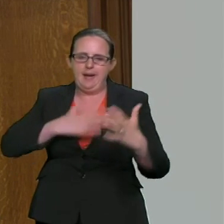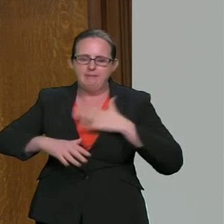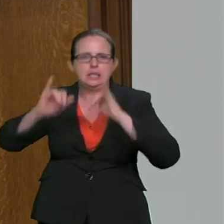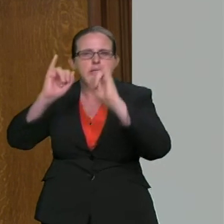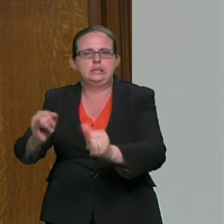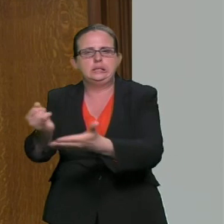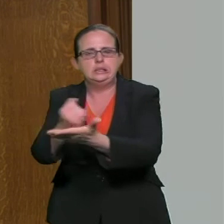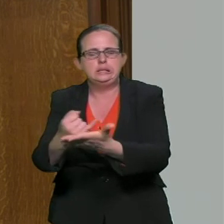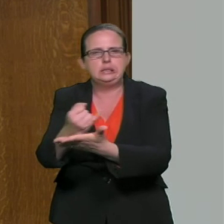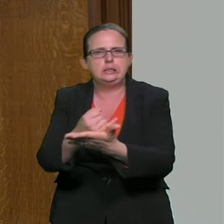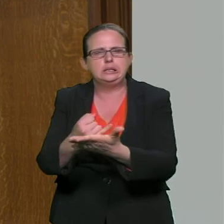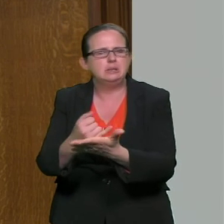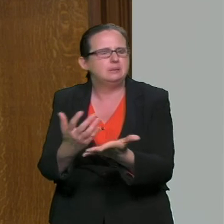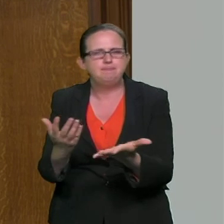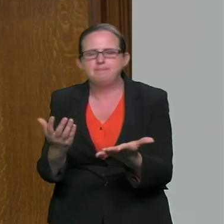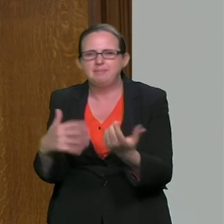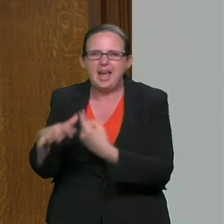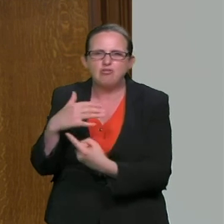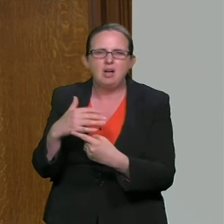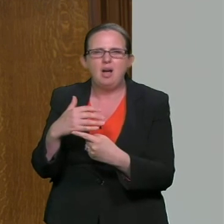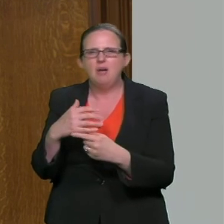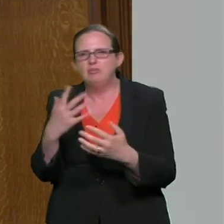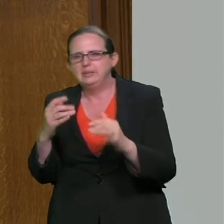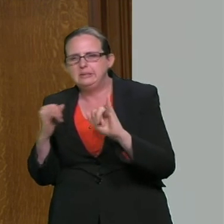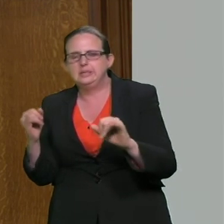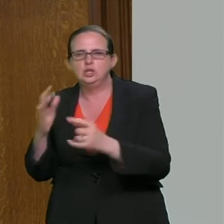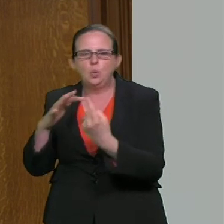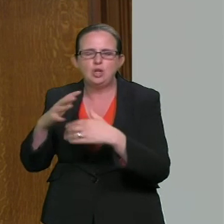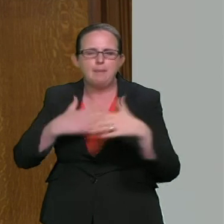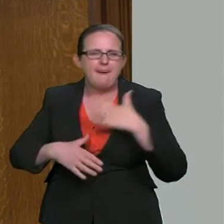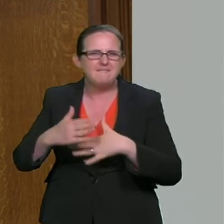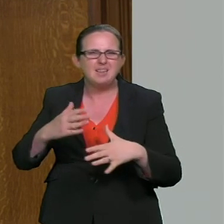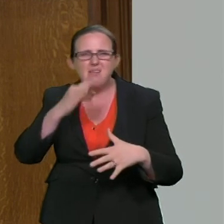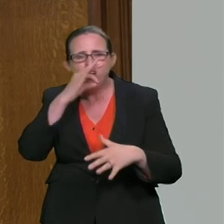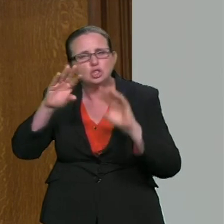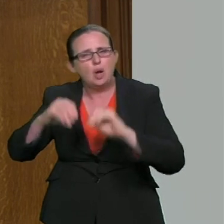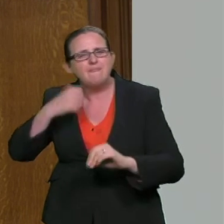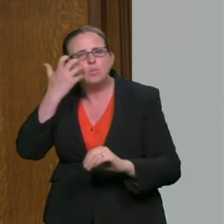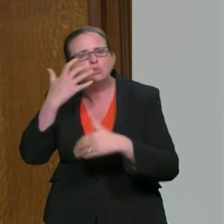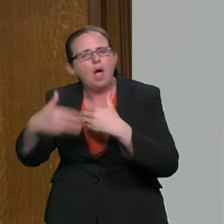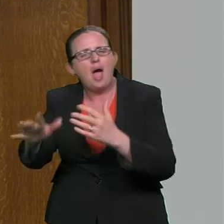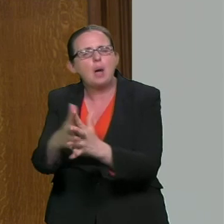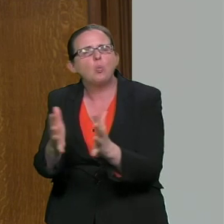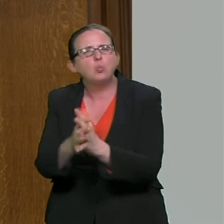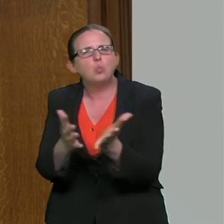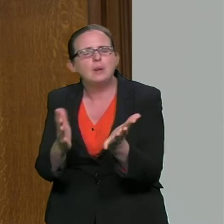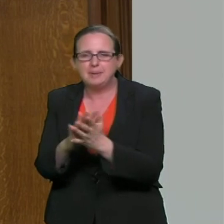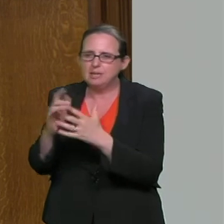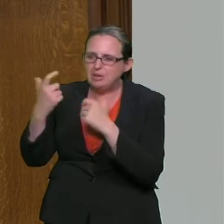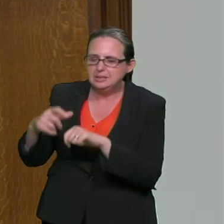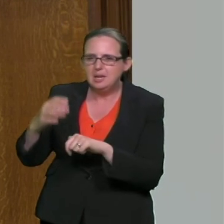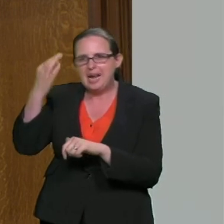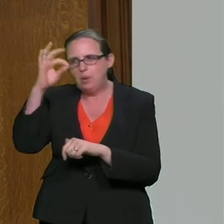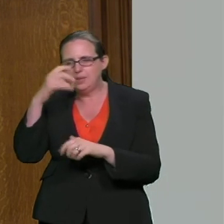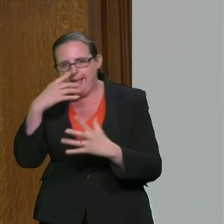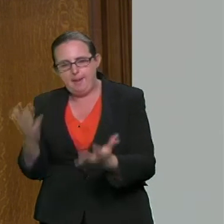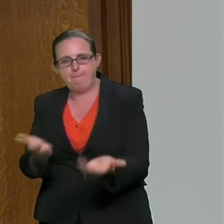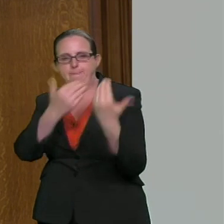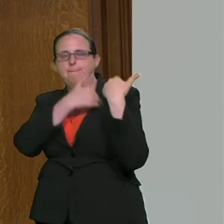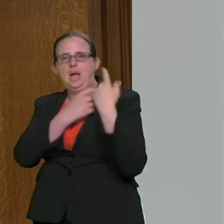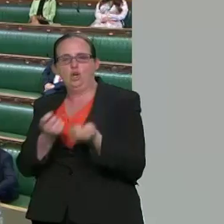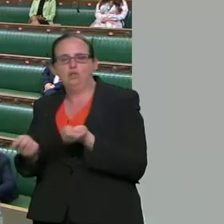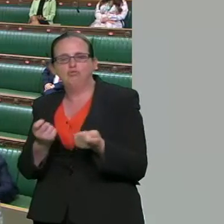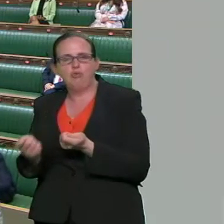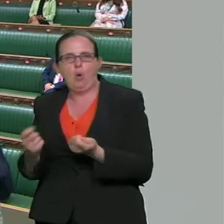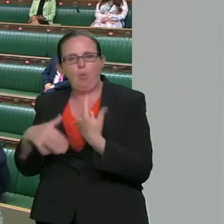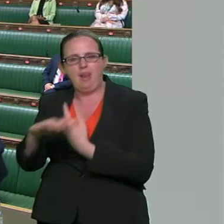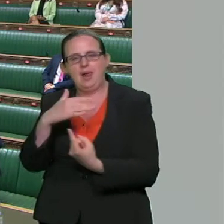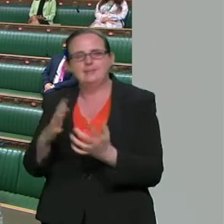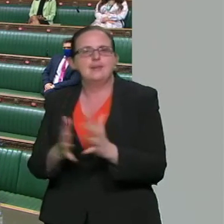Could the Prime Minister tell us what steps we are now taking to ensure that we stop this happening in the future and allow residents and local authorities to take back control of trespassing?